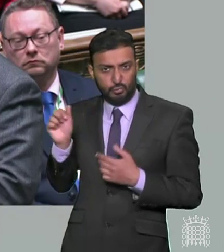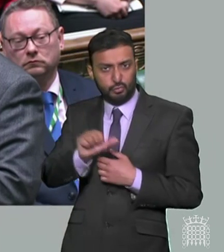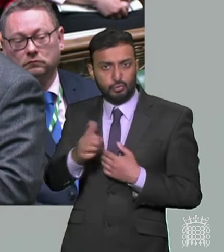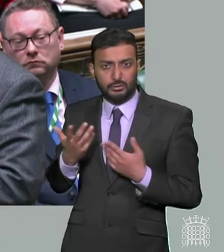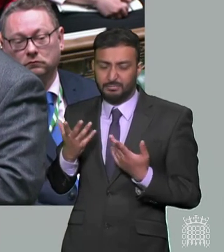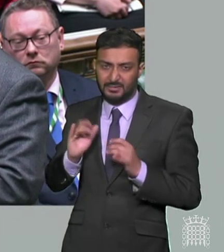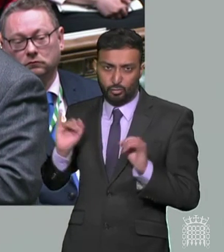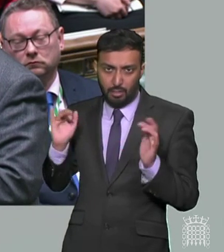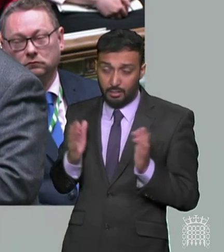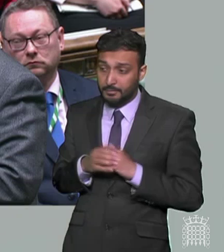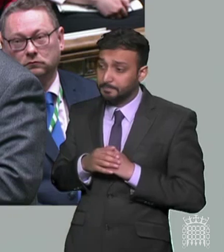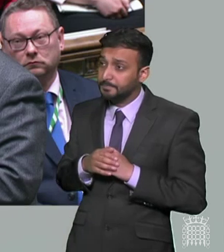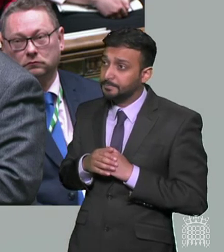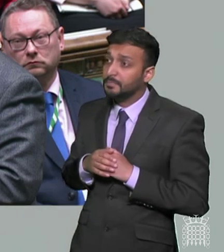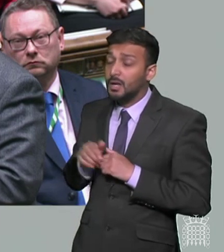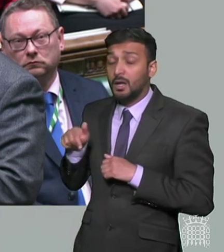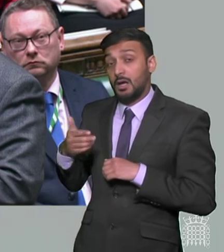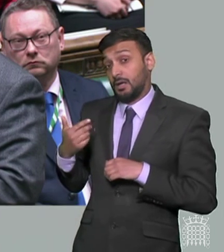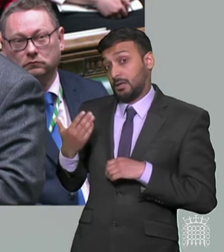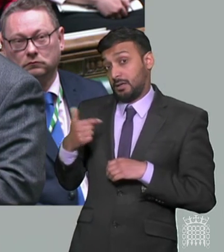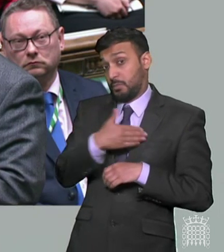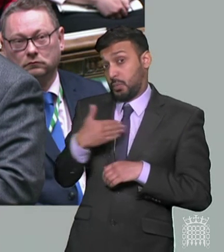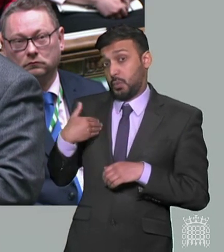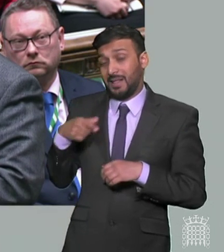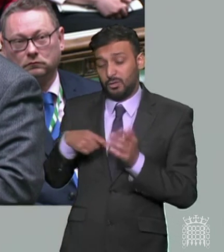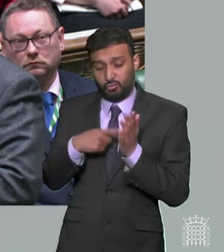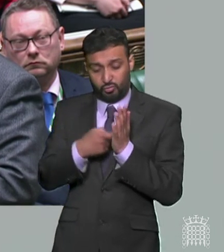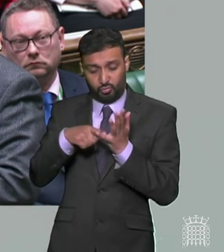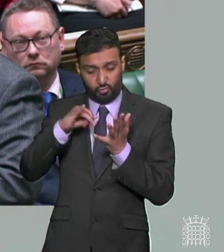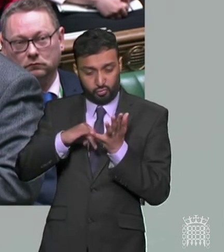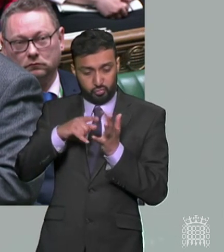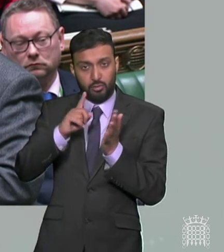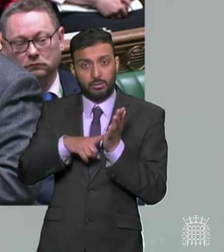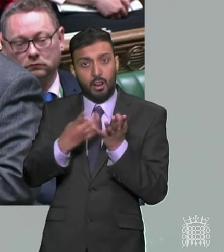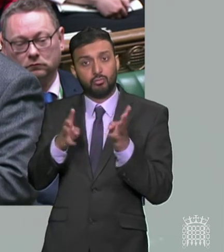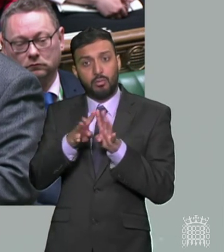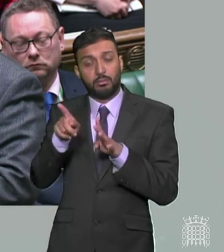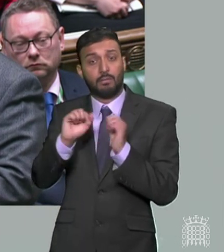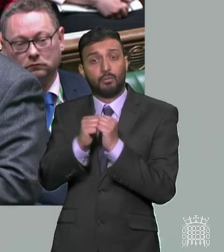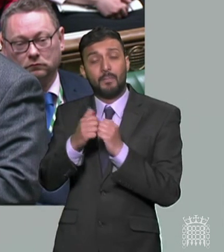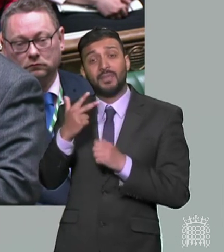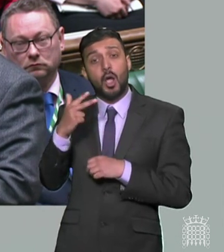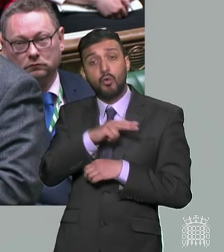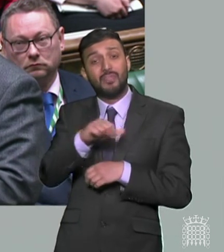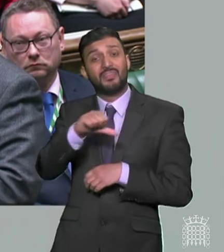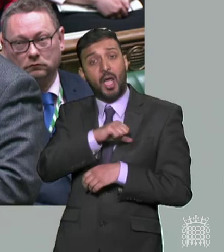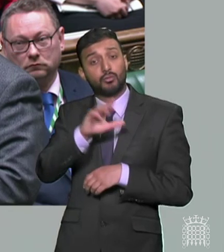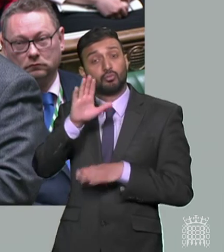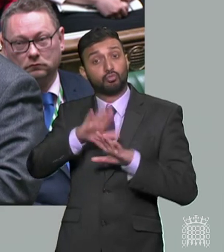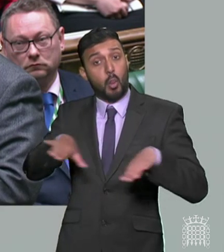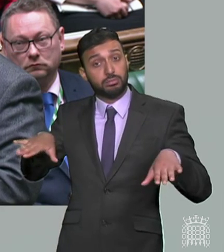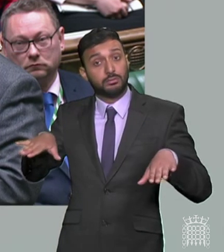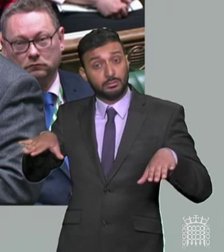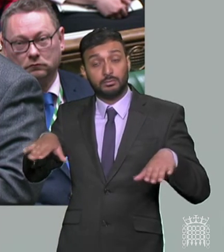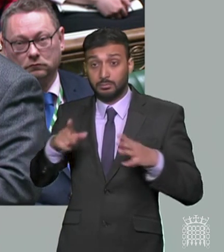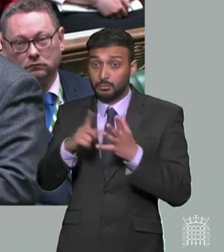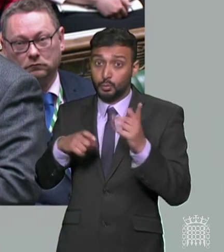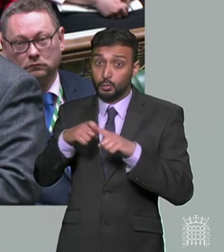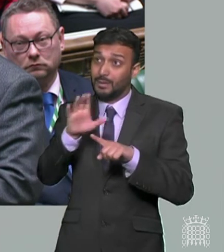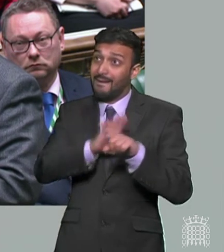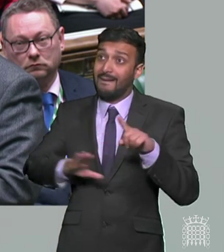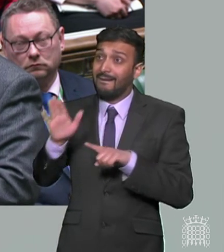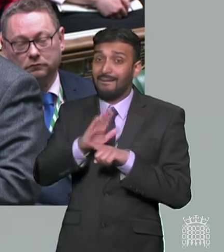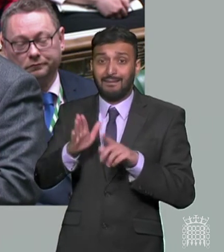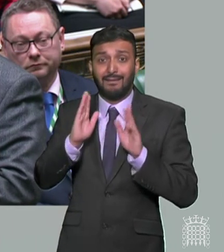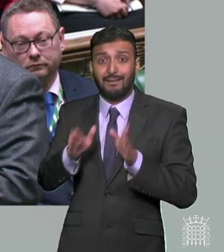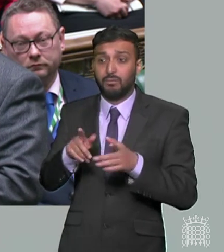This morning, the Trussell Trust confirmed that 830,000 children across the UK are being left to depend on emergency food parcels.